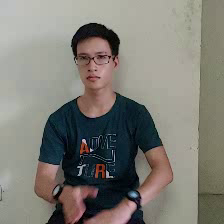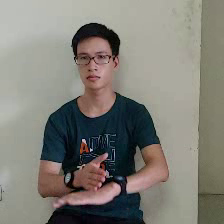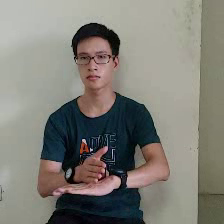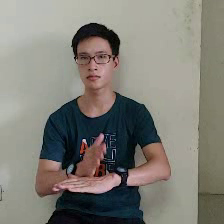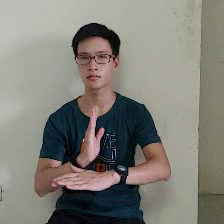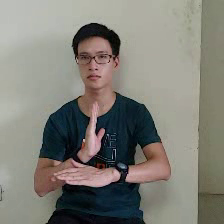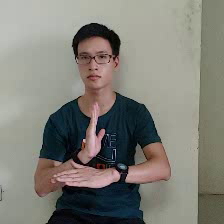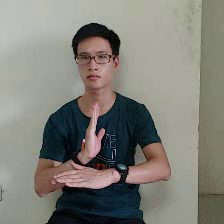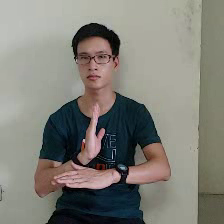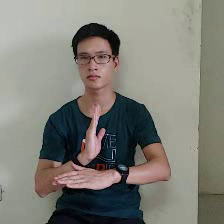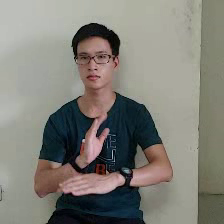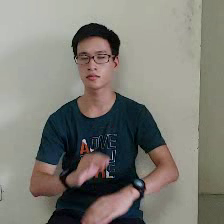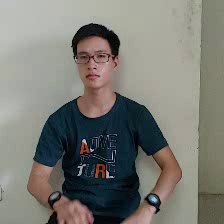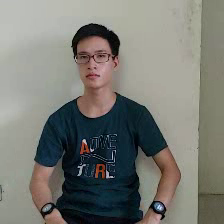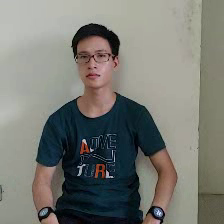Cần